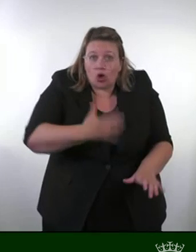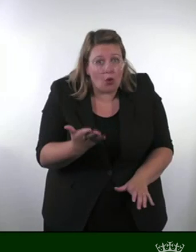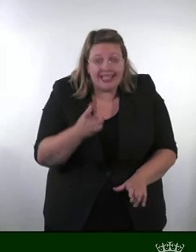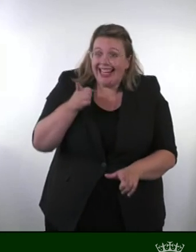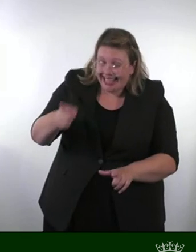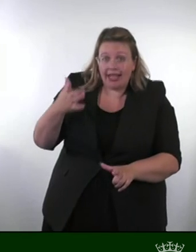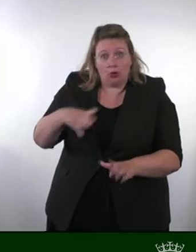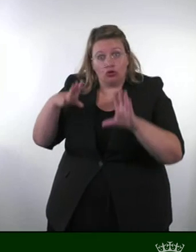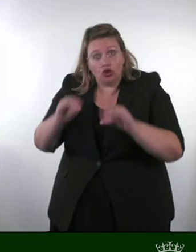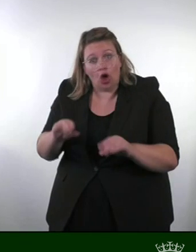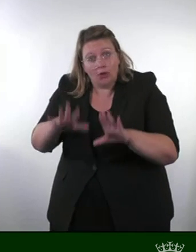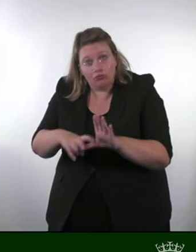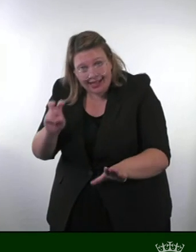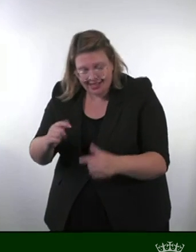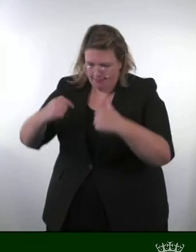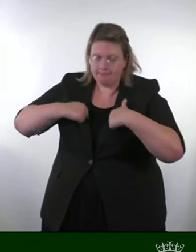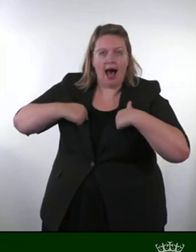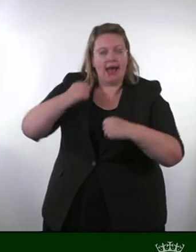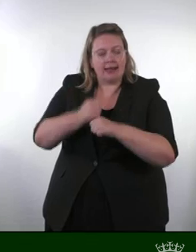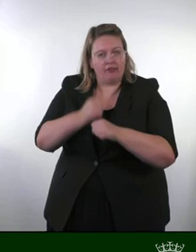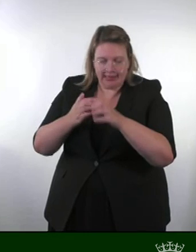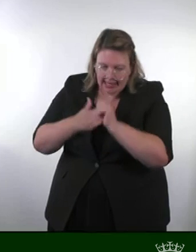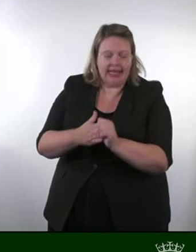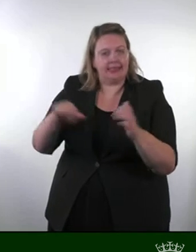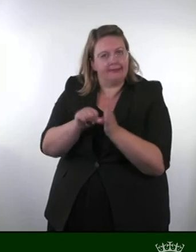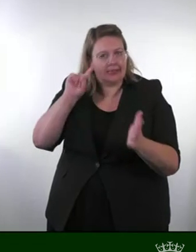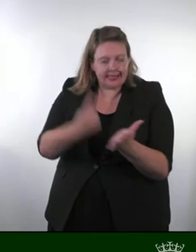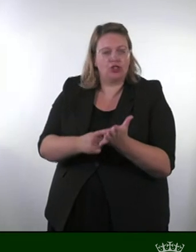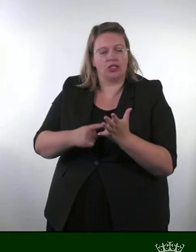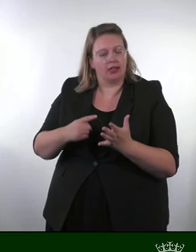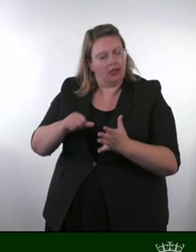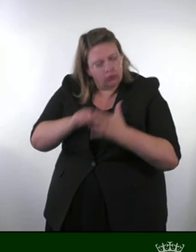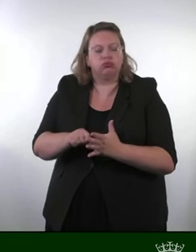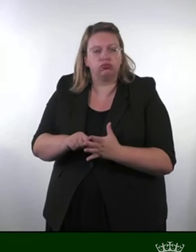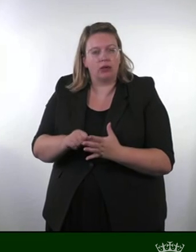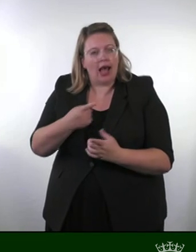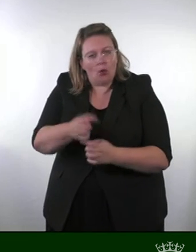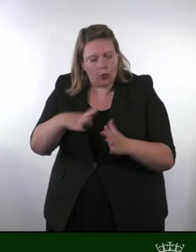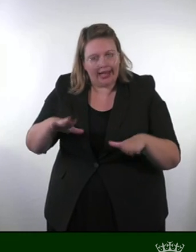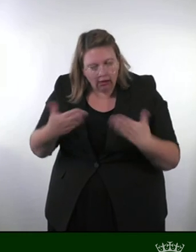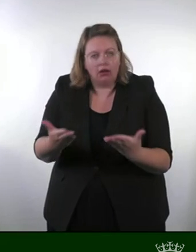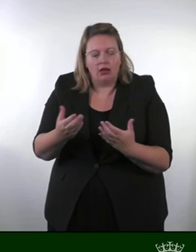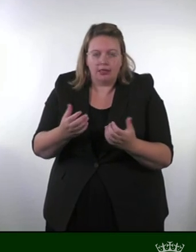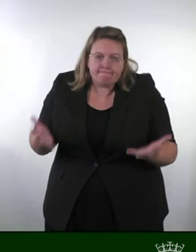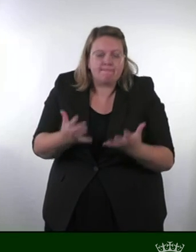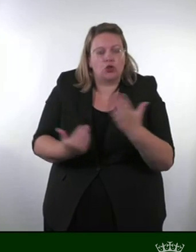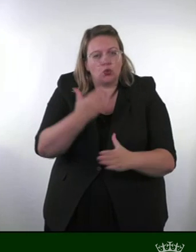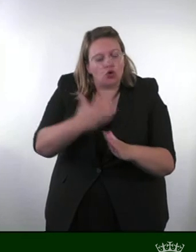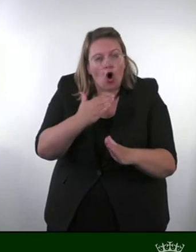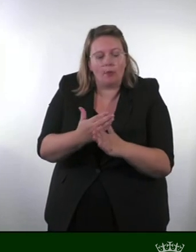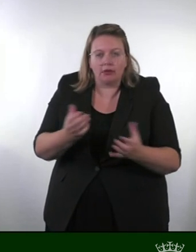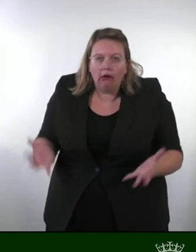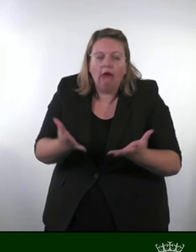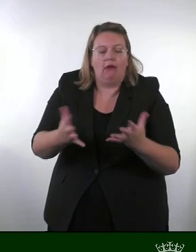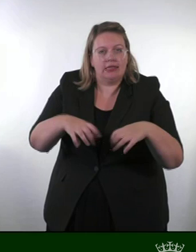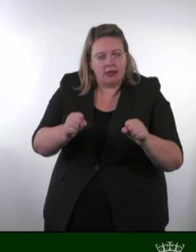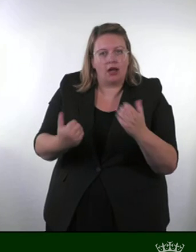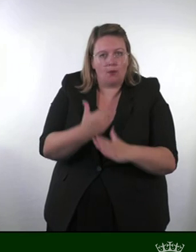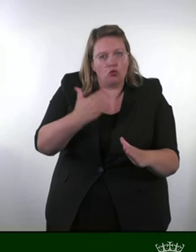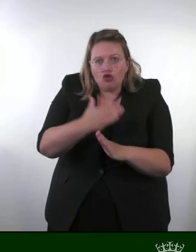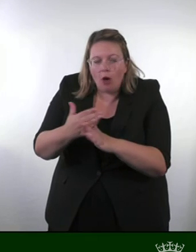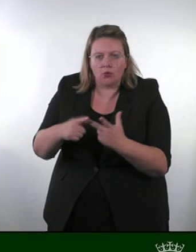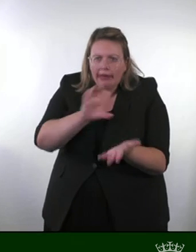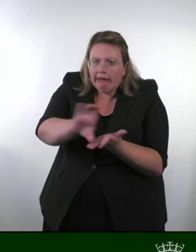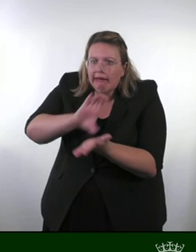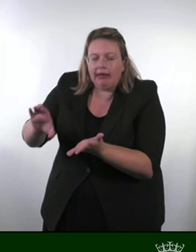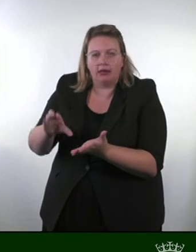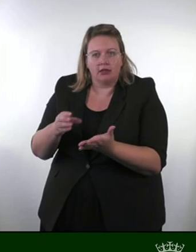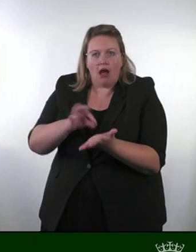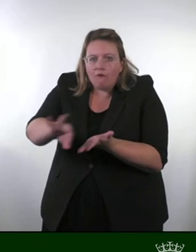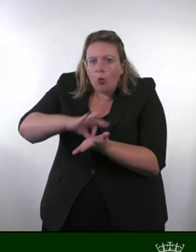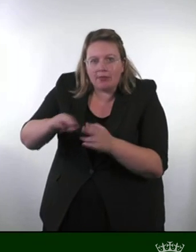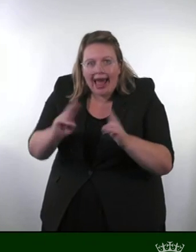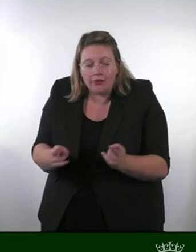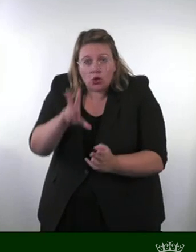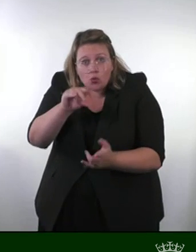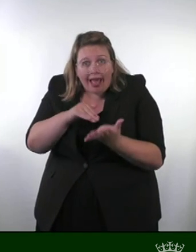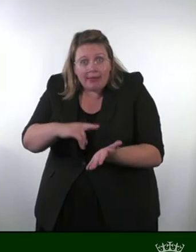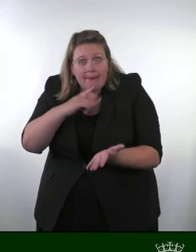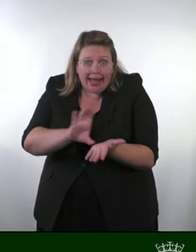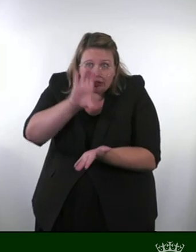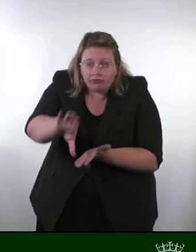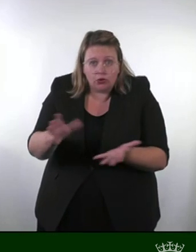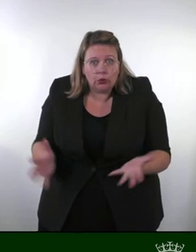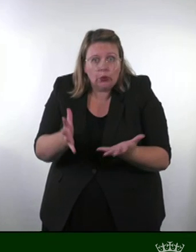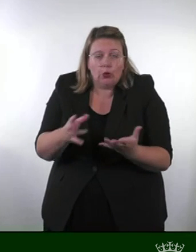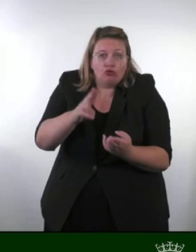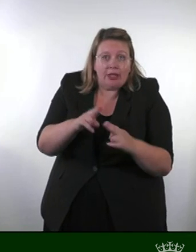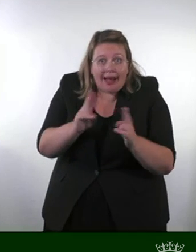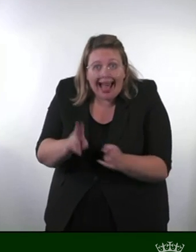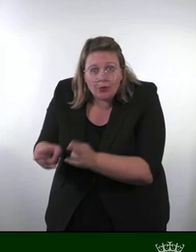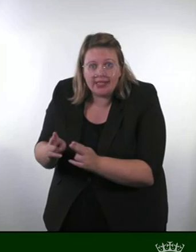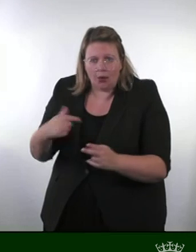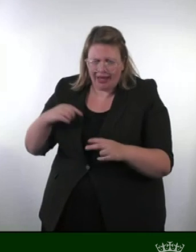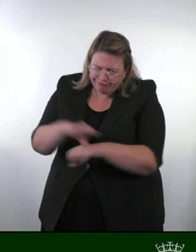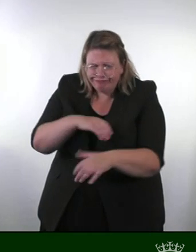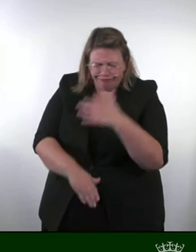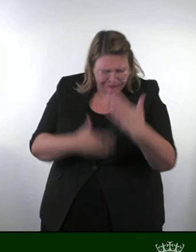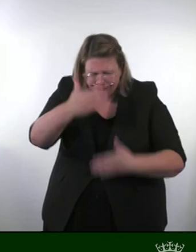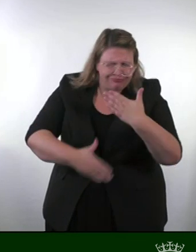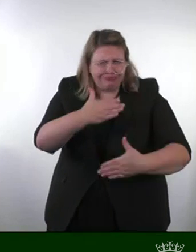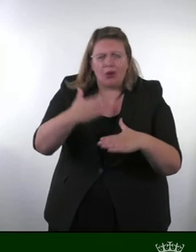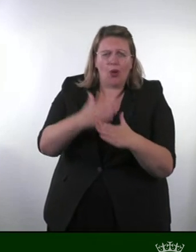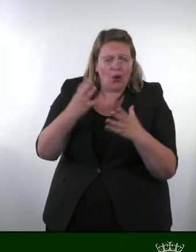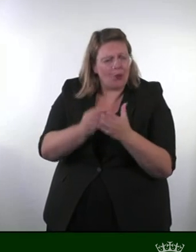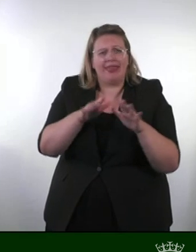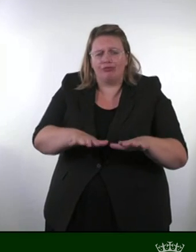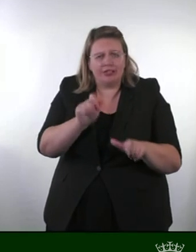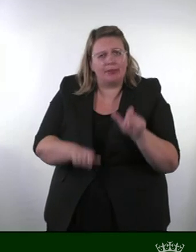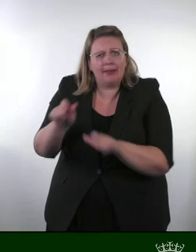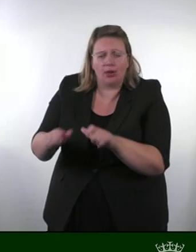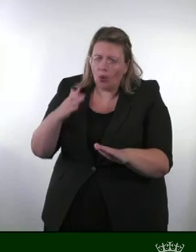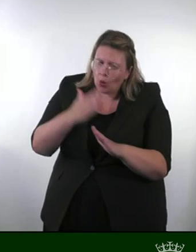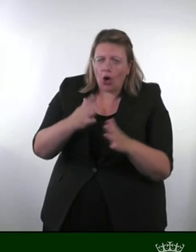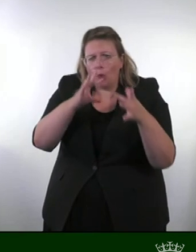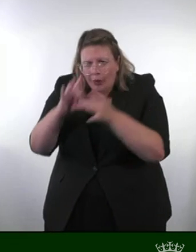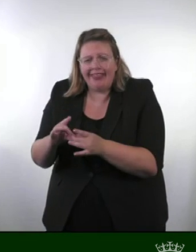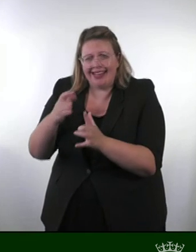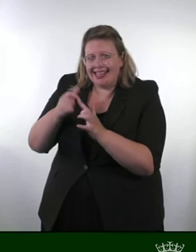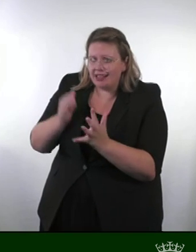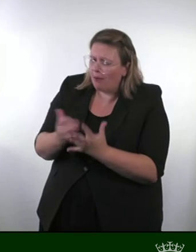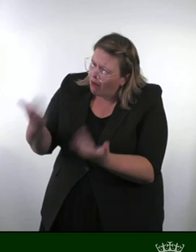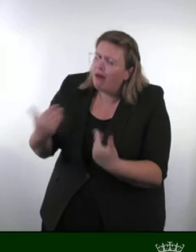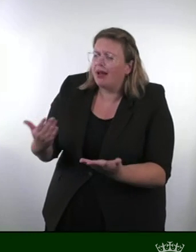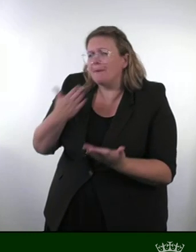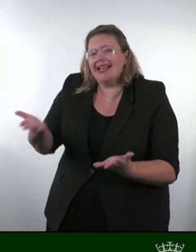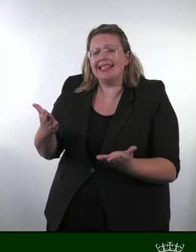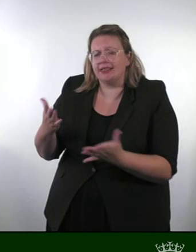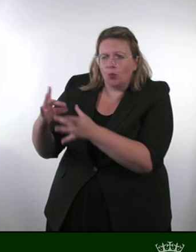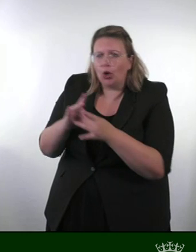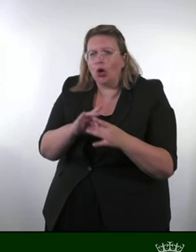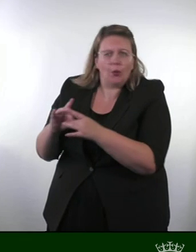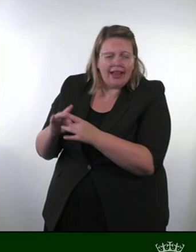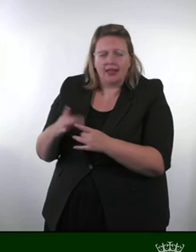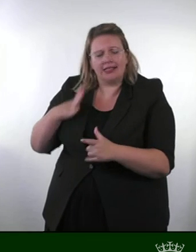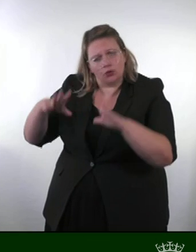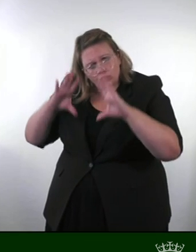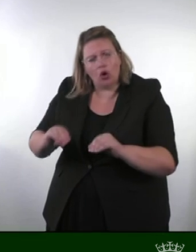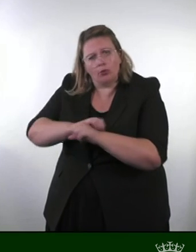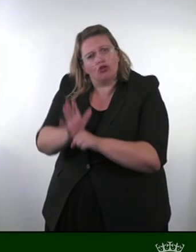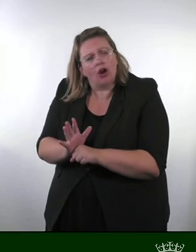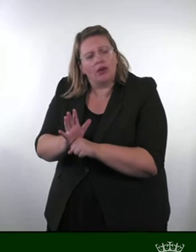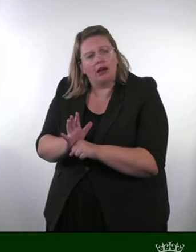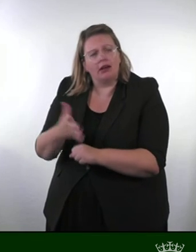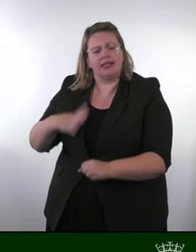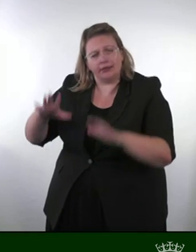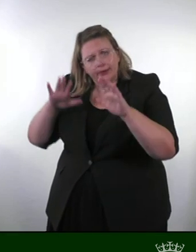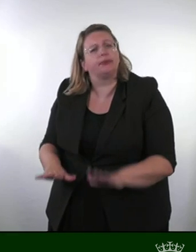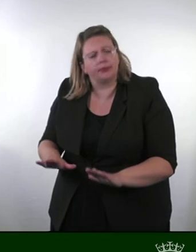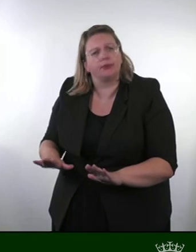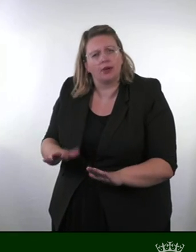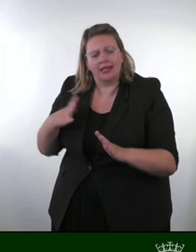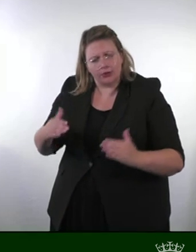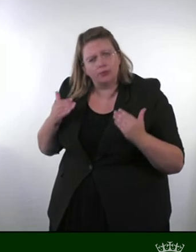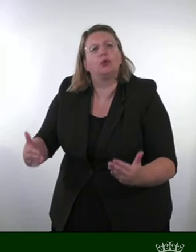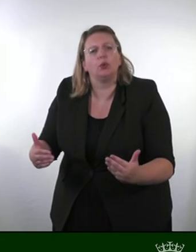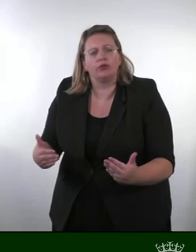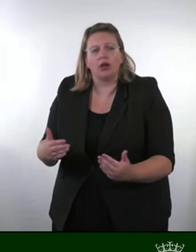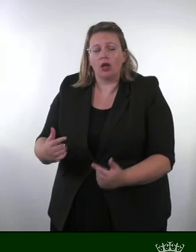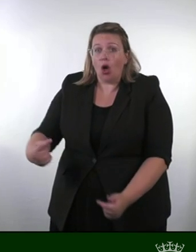This Government get on and take the tough decisions on behalf of the British people, delivering thousands of jobs through our kickstart scheme, record-breaking investment in affordable housing with a £12 billion programme, and getting on with all our work, working with the British people and working with the right honourable and learned Gentleman—if he would only do so—to get coronavirus defeated and to take our country forward.